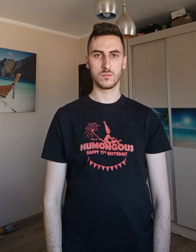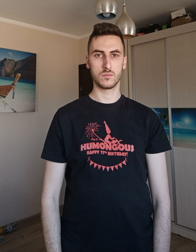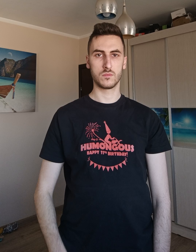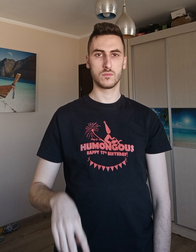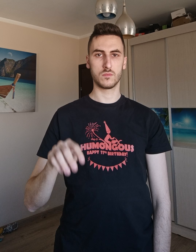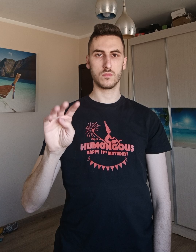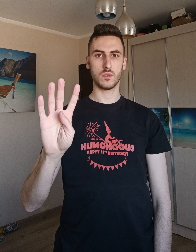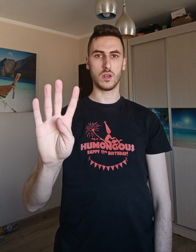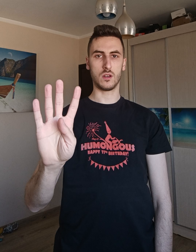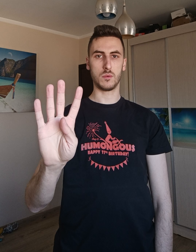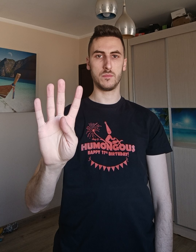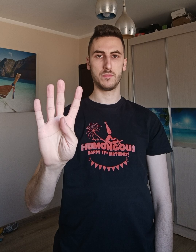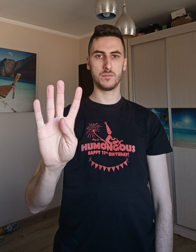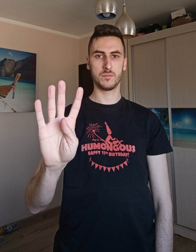ארבע